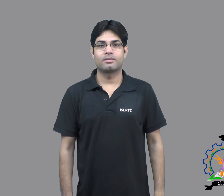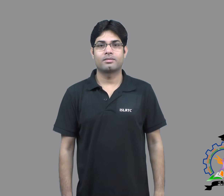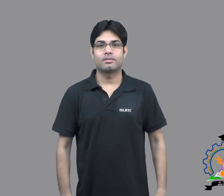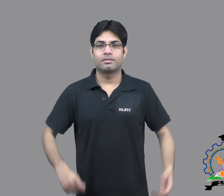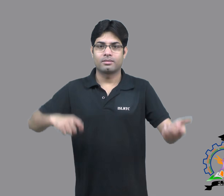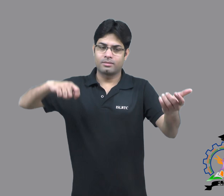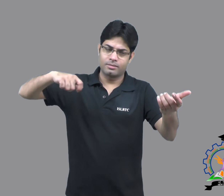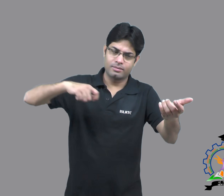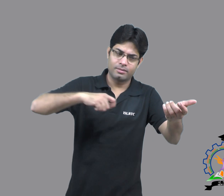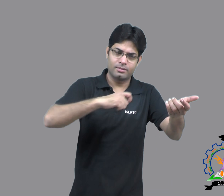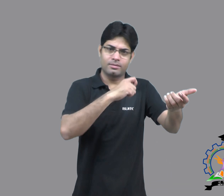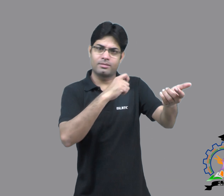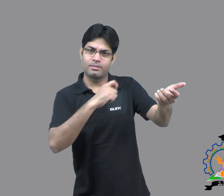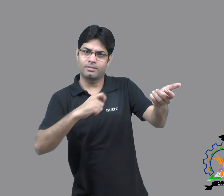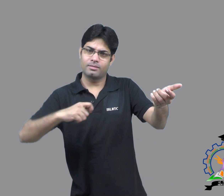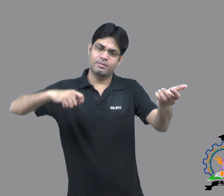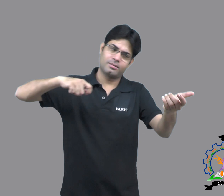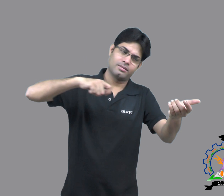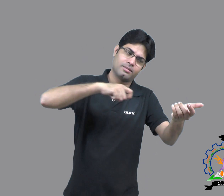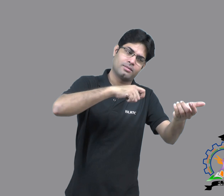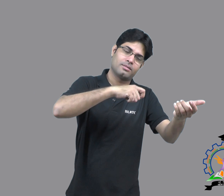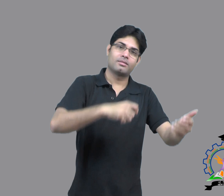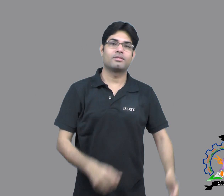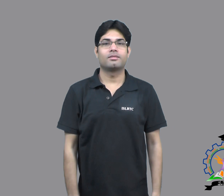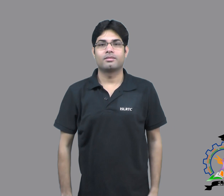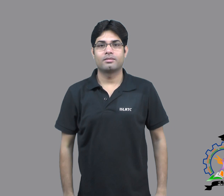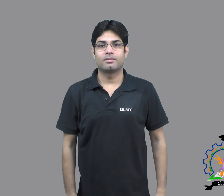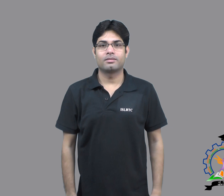Violin